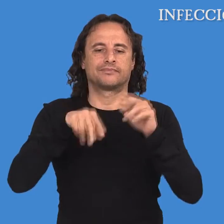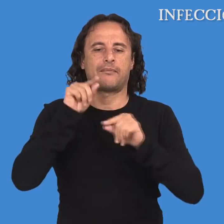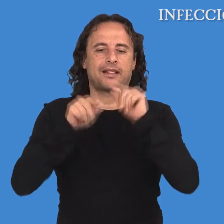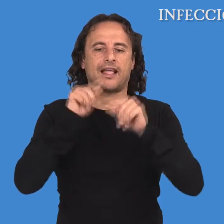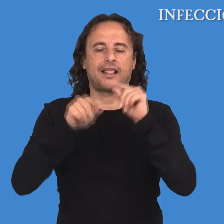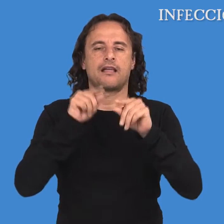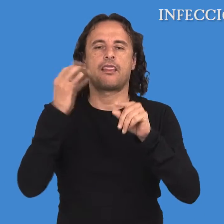virus